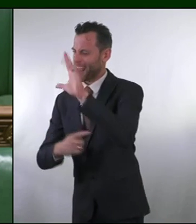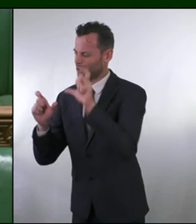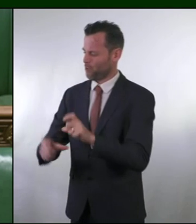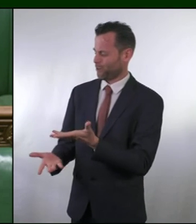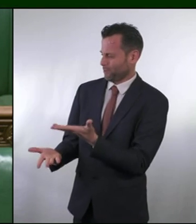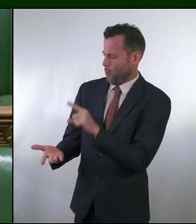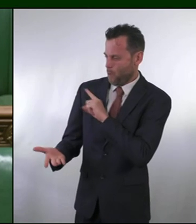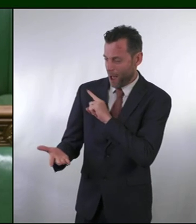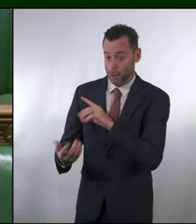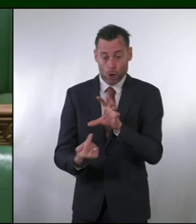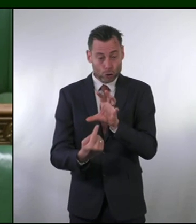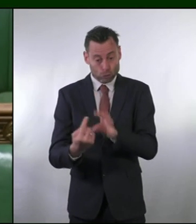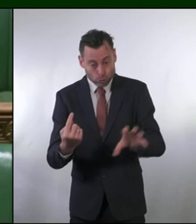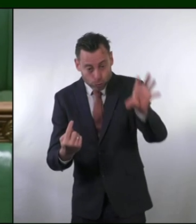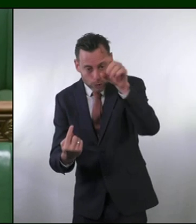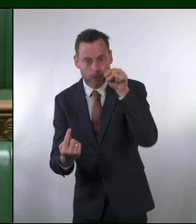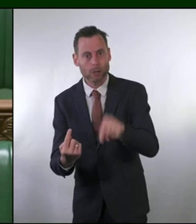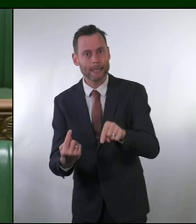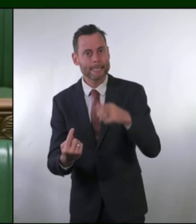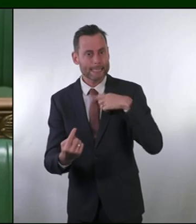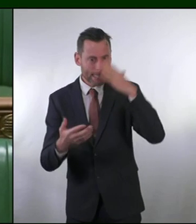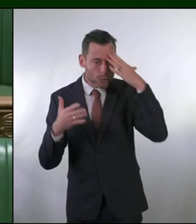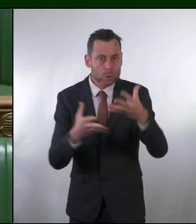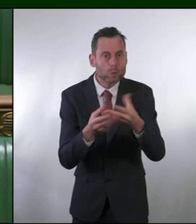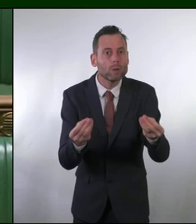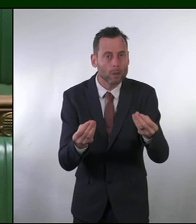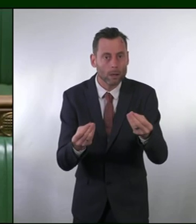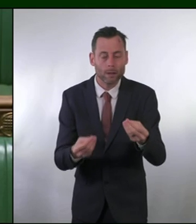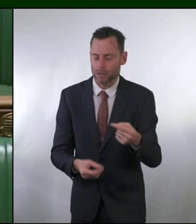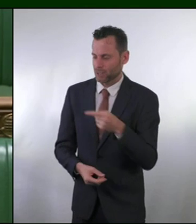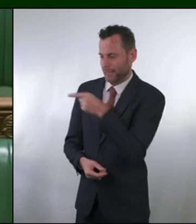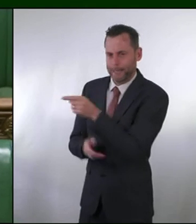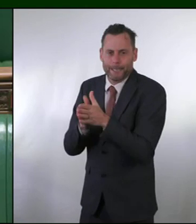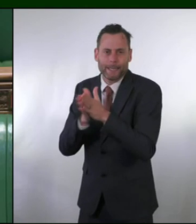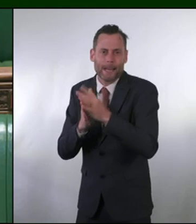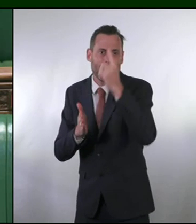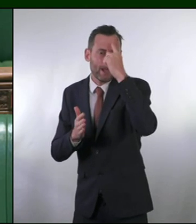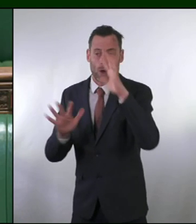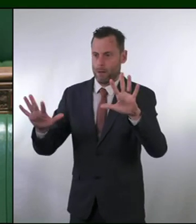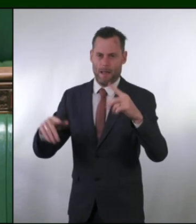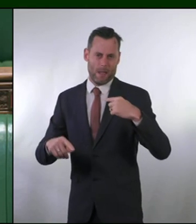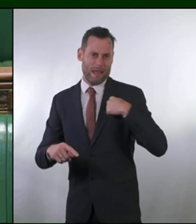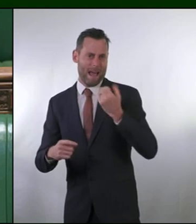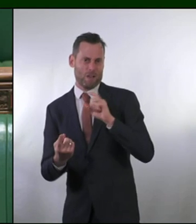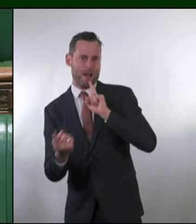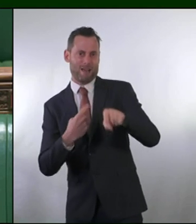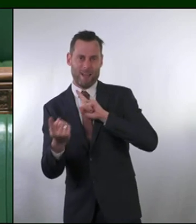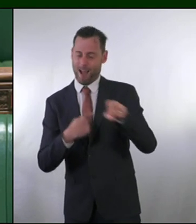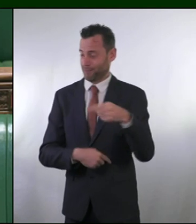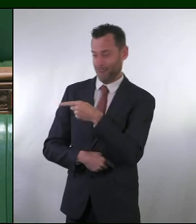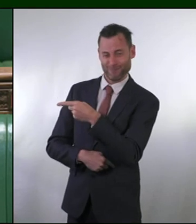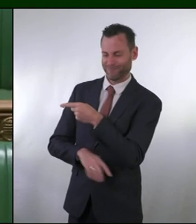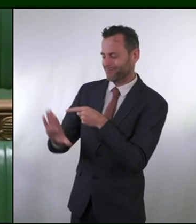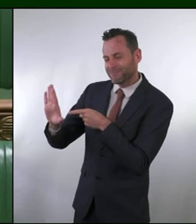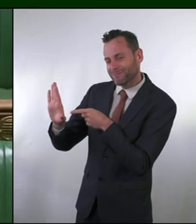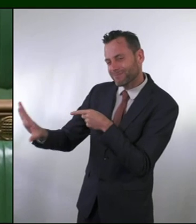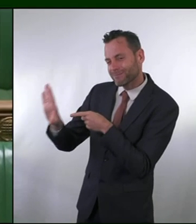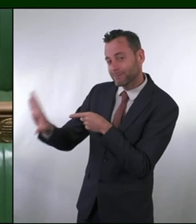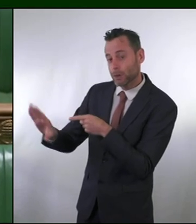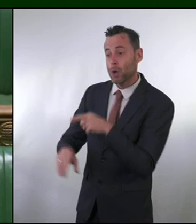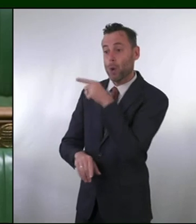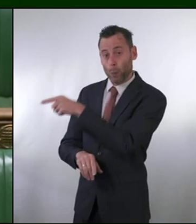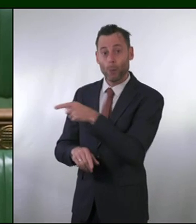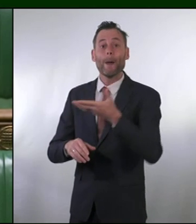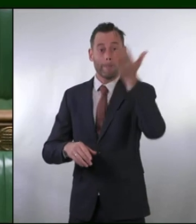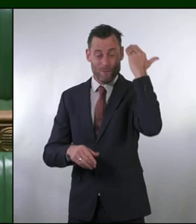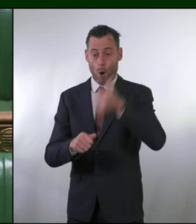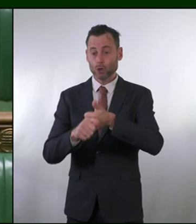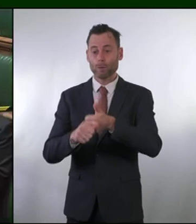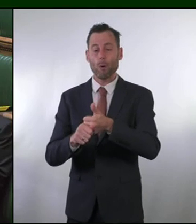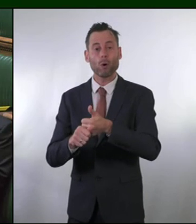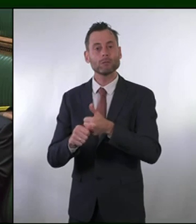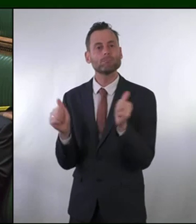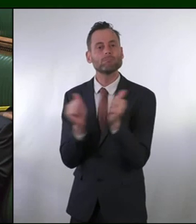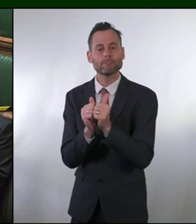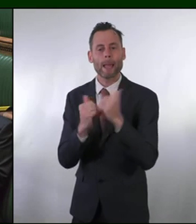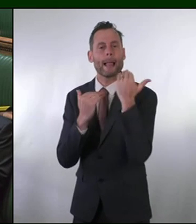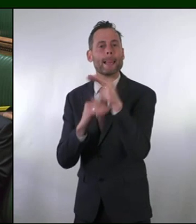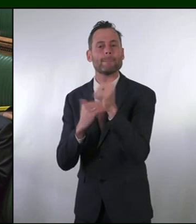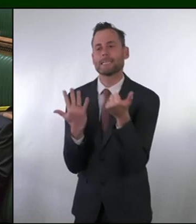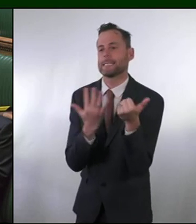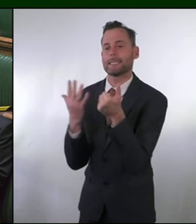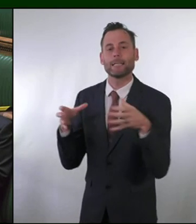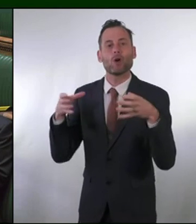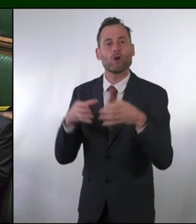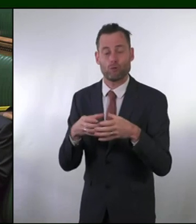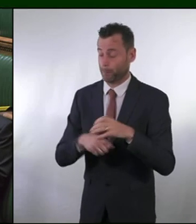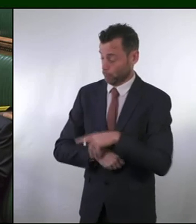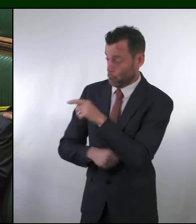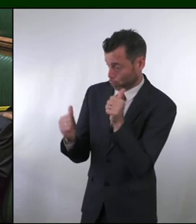Opportunism is, I am afraid, the name of the game for the party opposite, because they backed the rule of six—or he backed the rule of six—and then refused to vote for it.